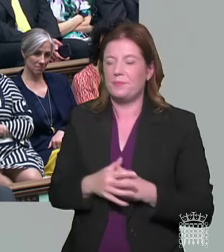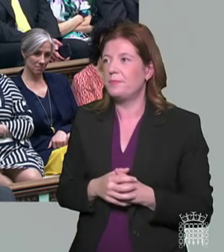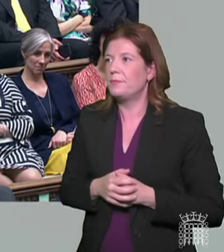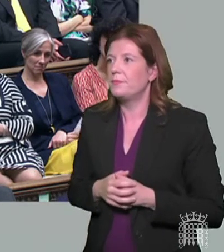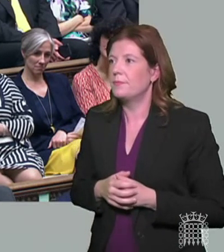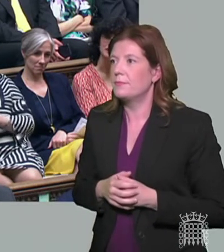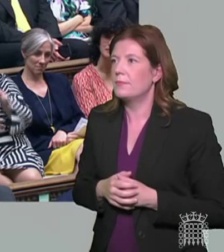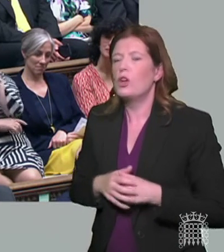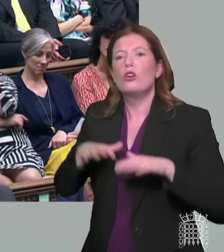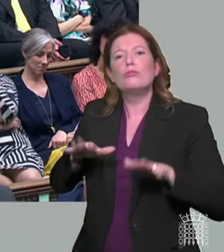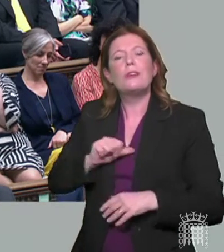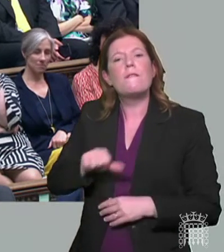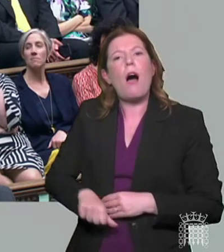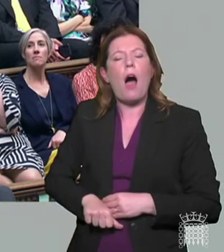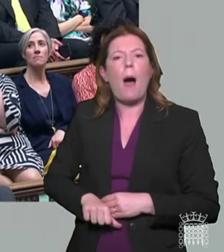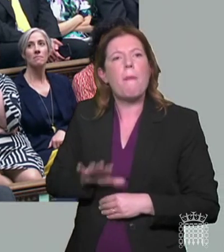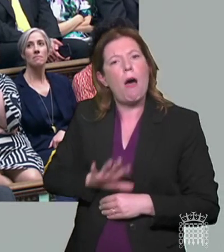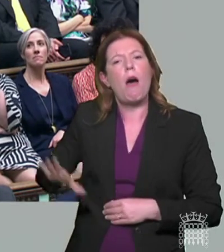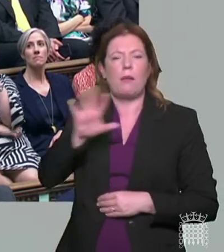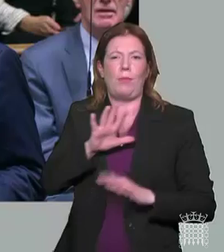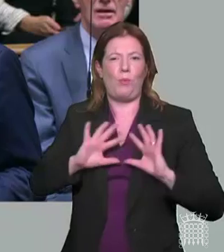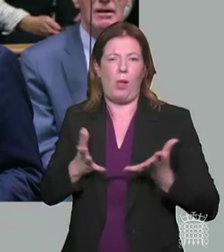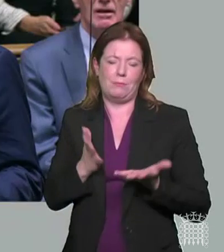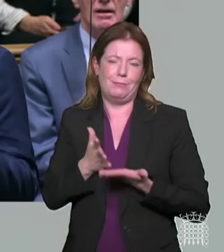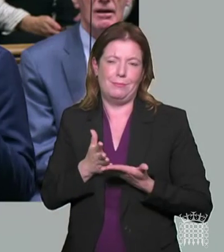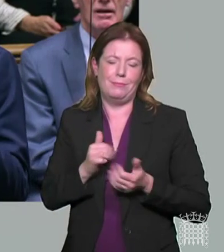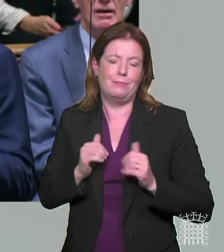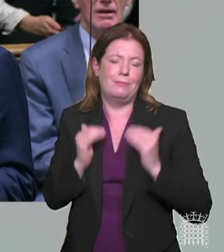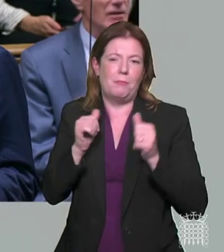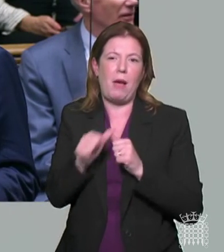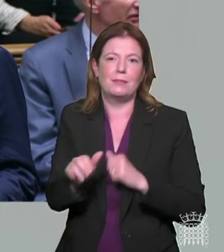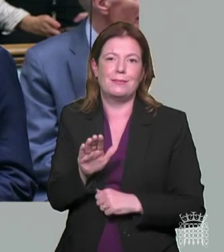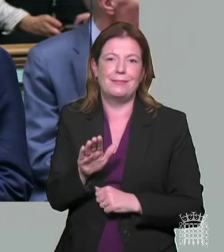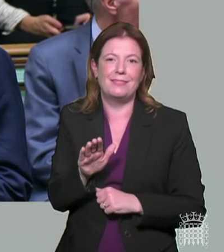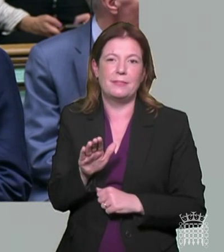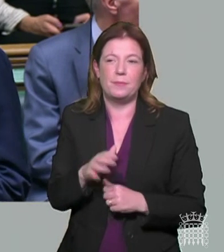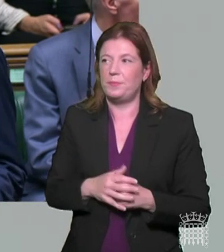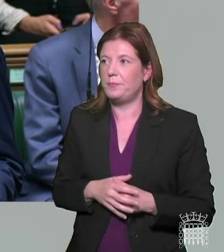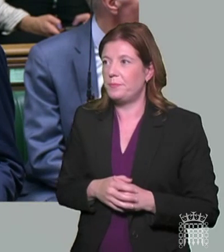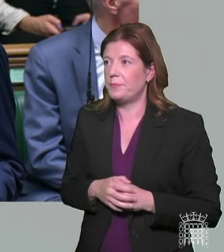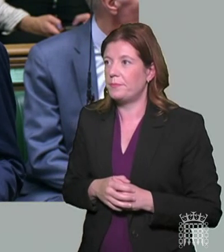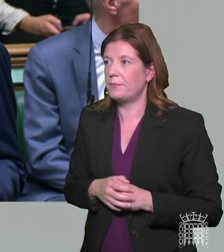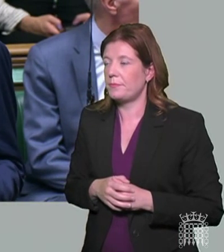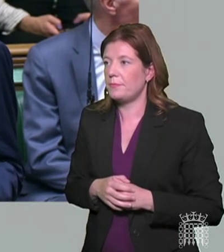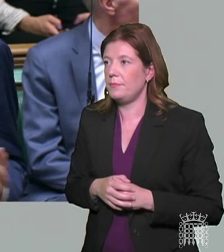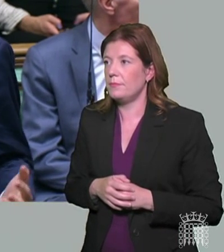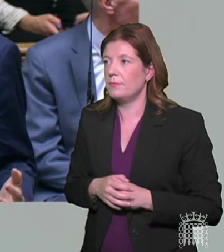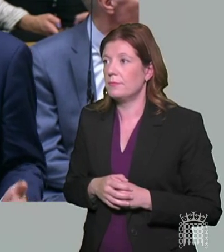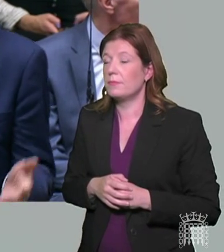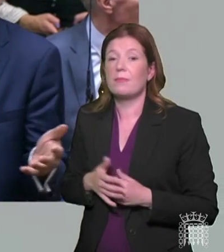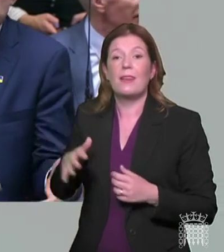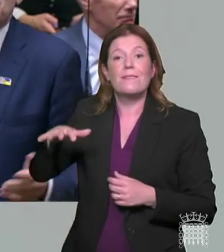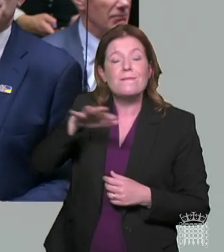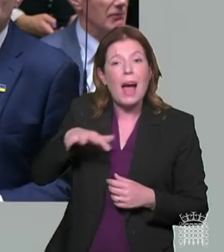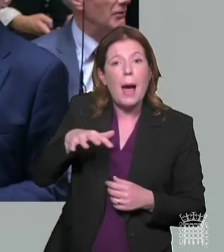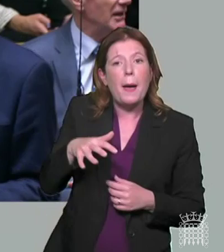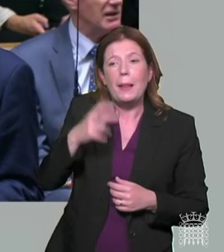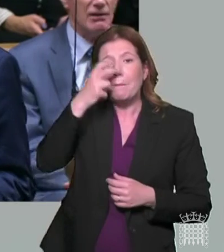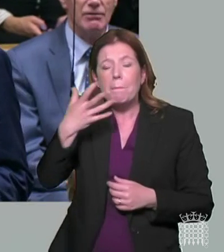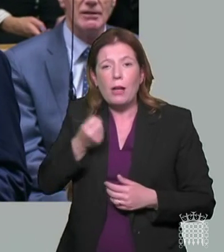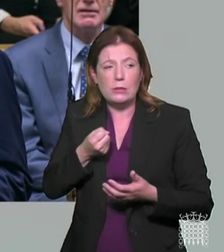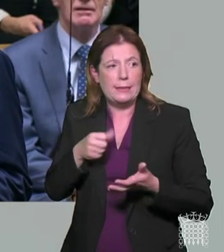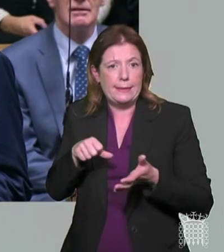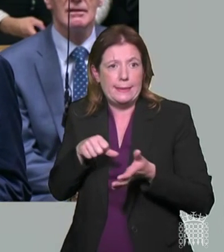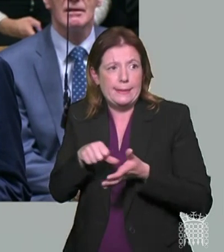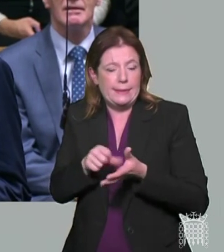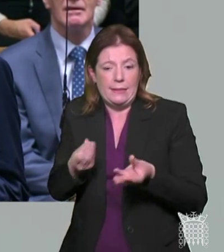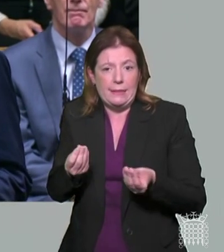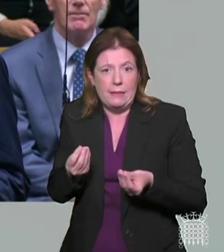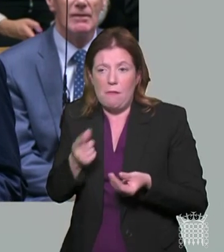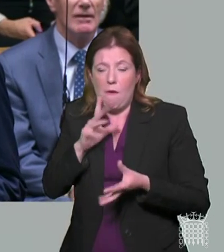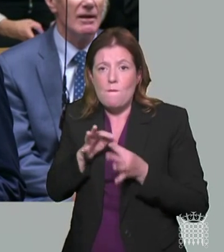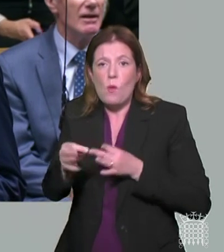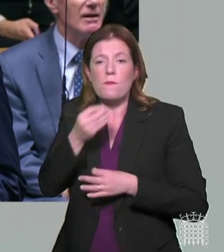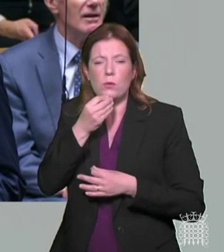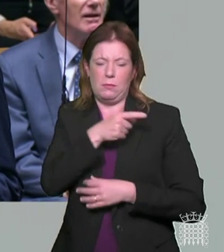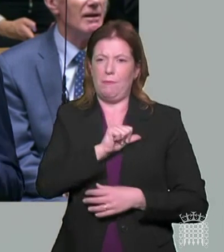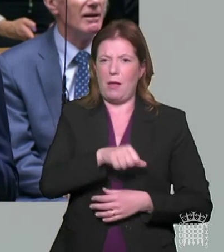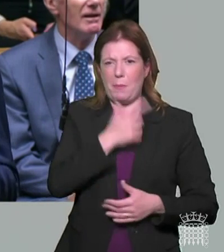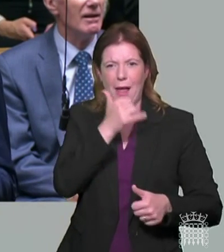British farmers are the best in the world. They could play a big part in the answer to how families and pensioners can put food on the table during the cost of living emergency.